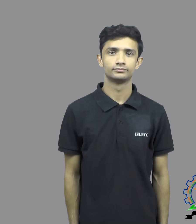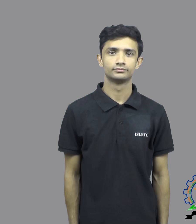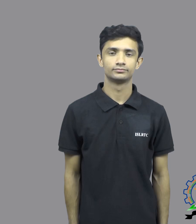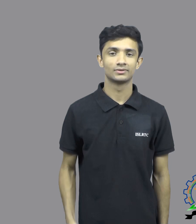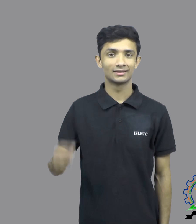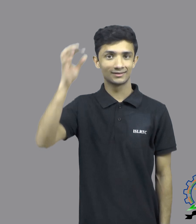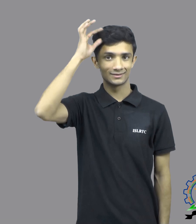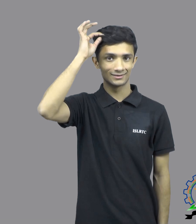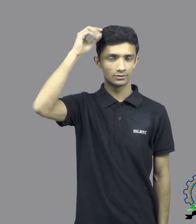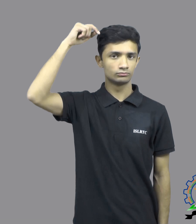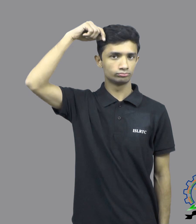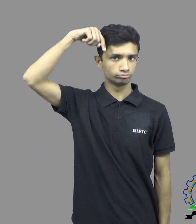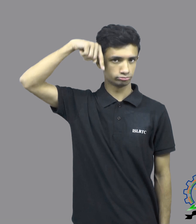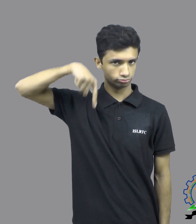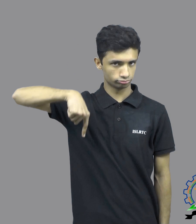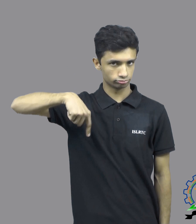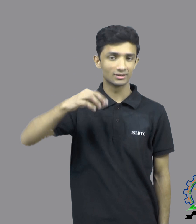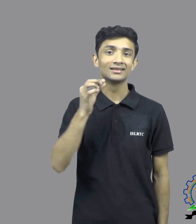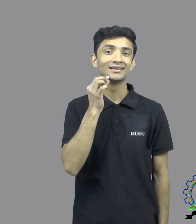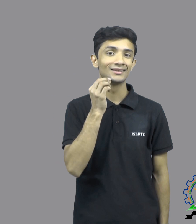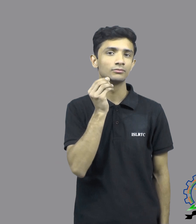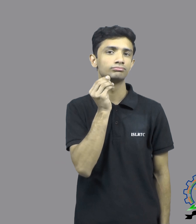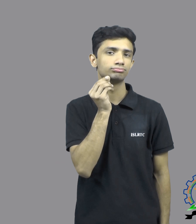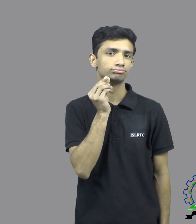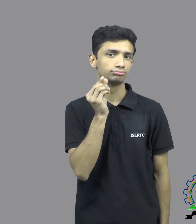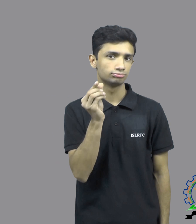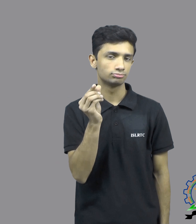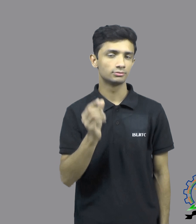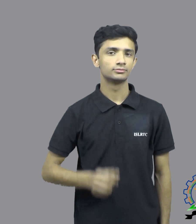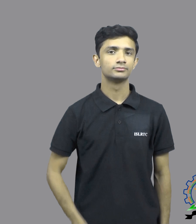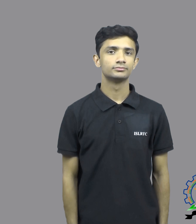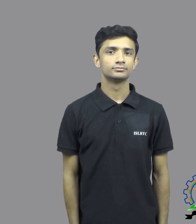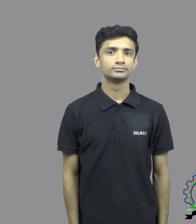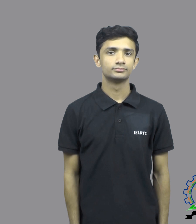Grow (Hair)